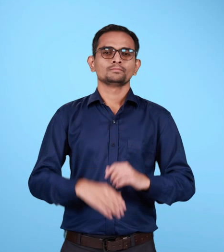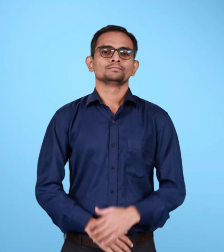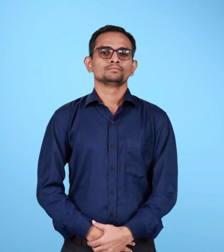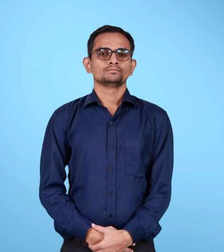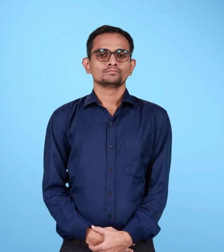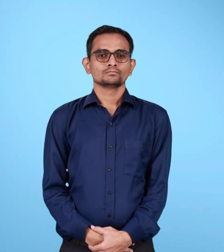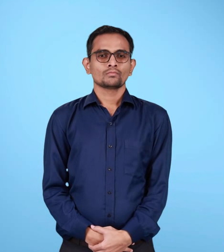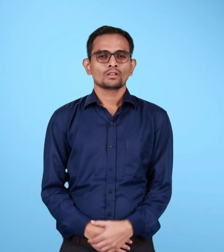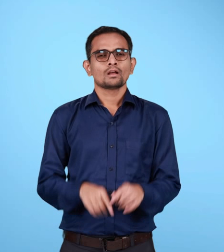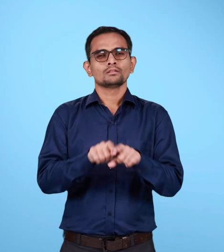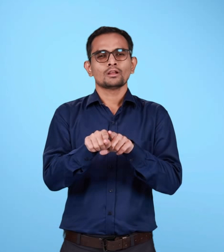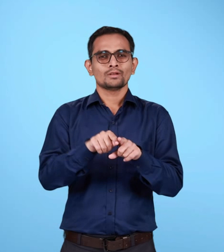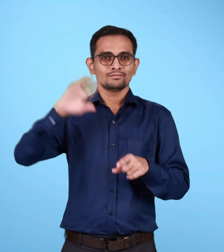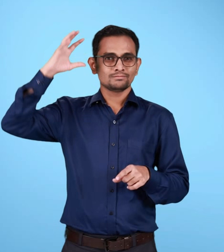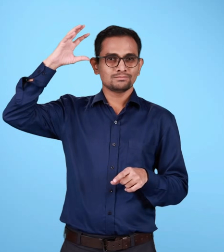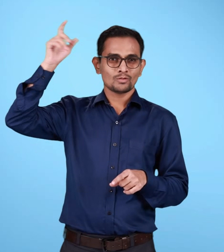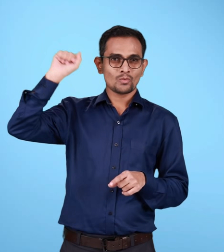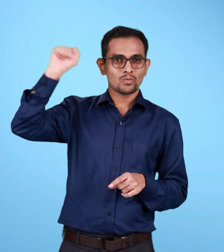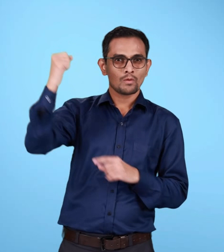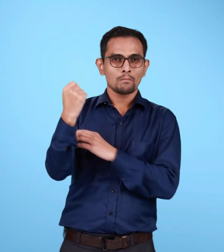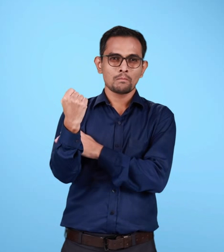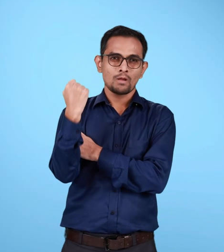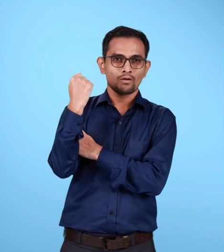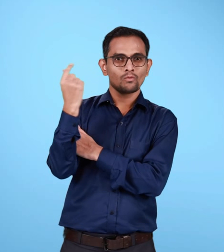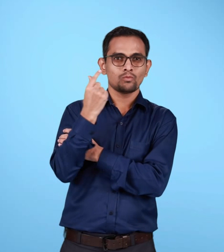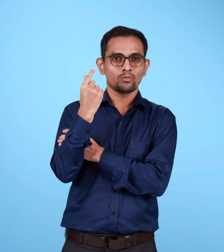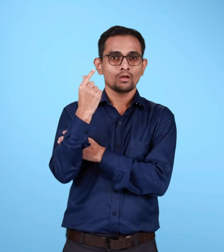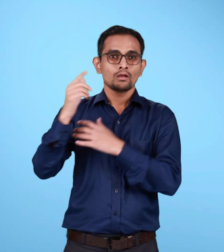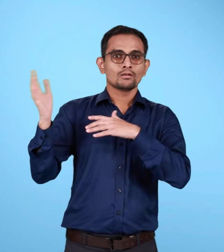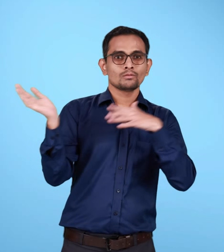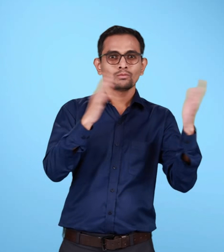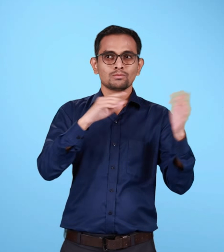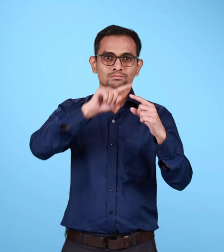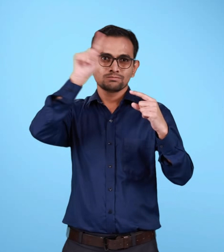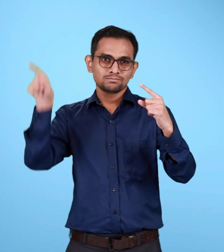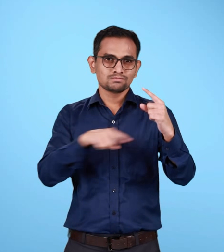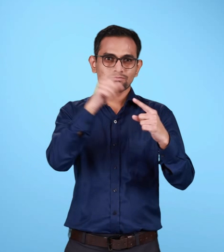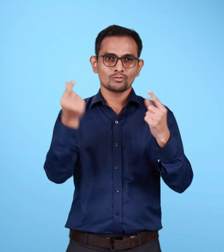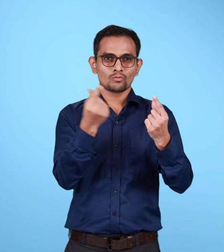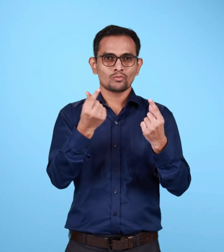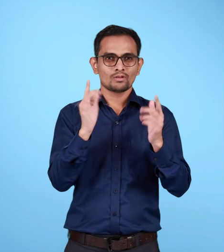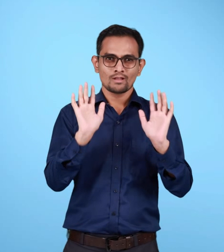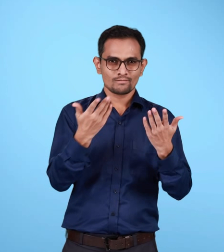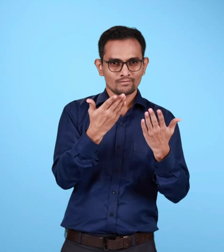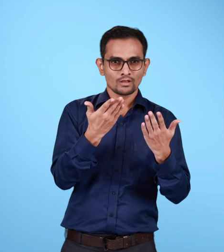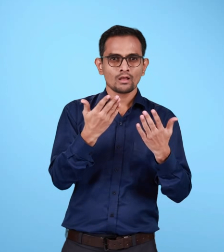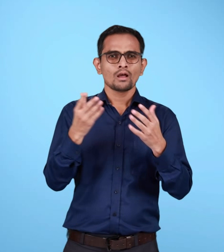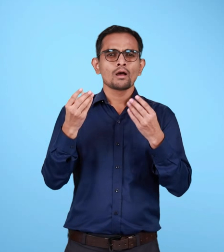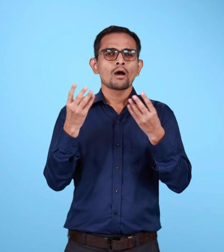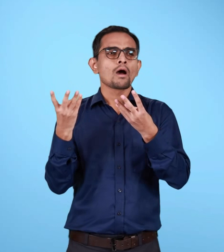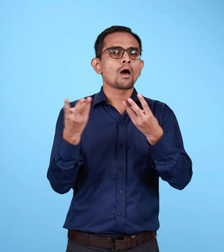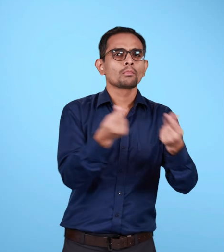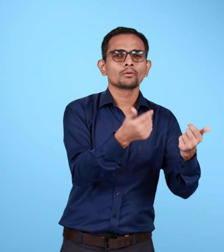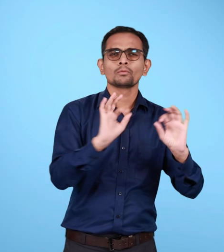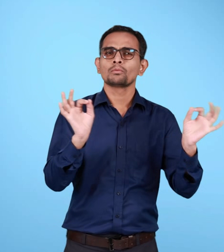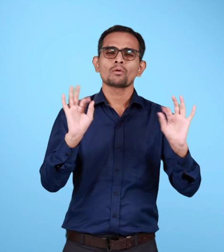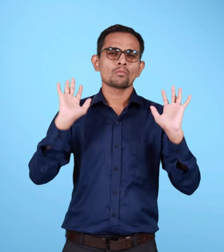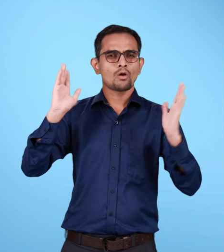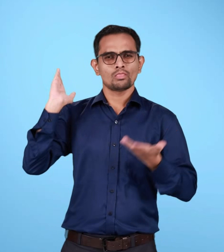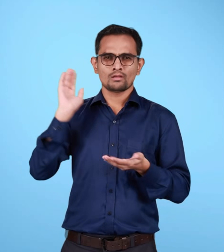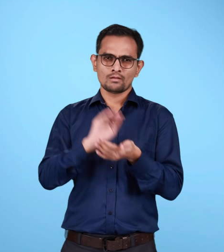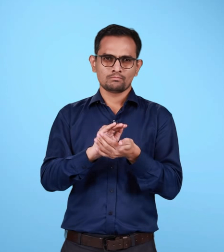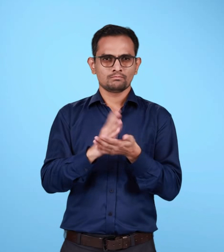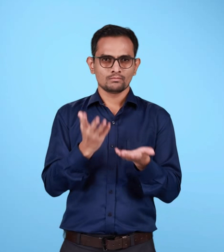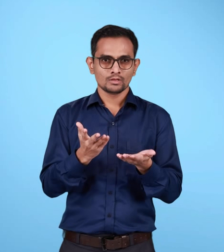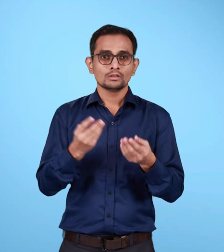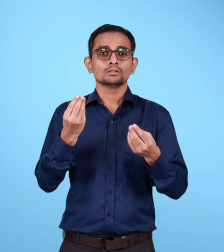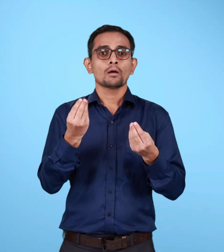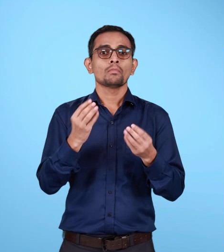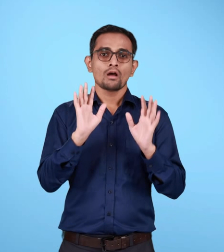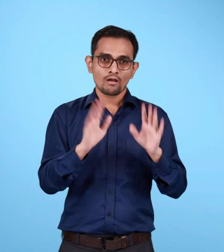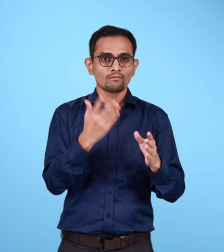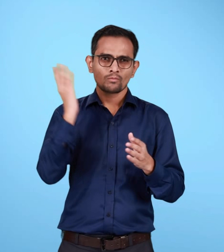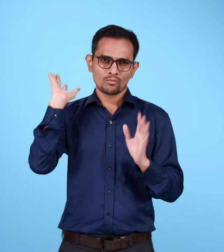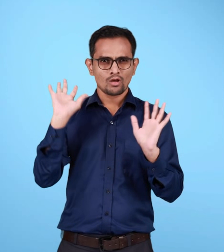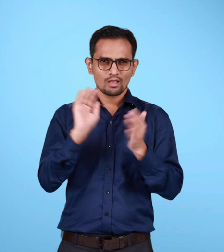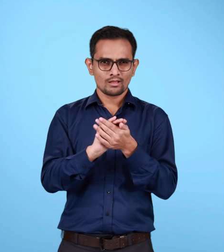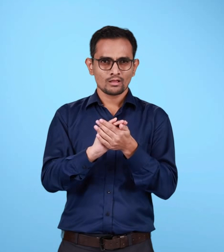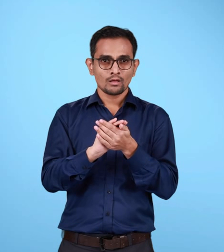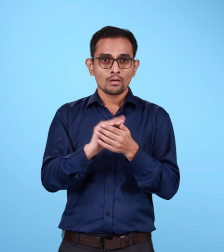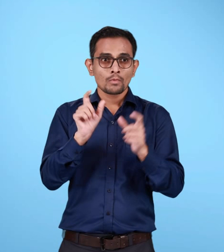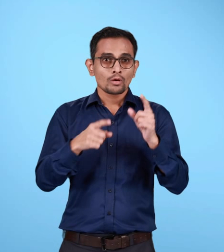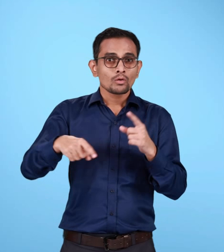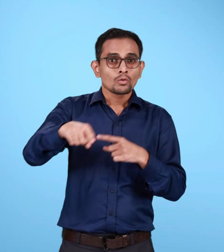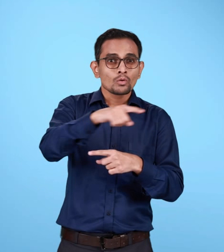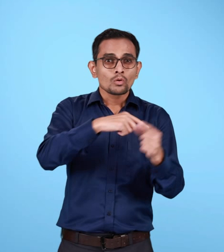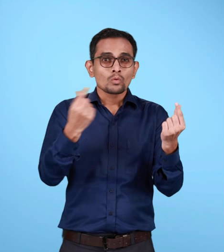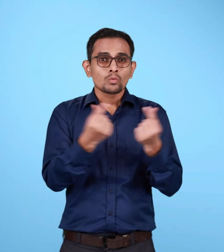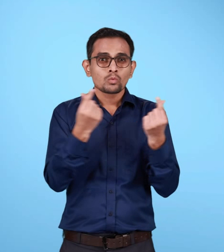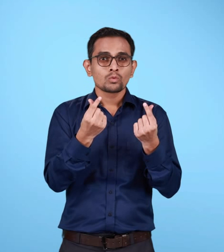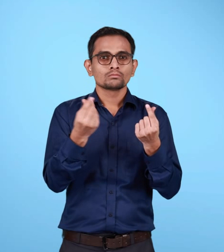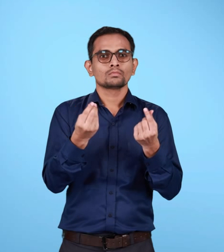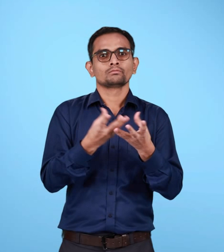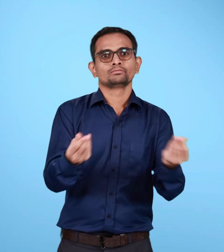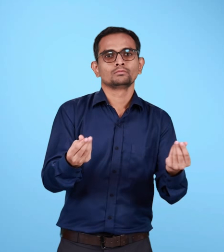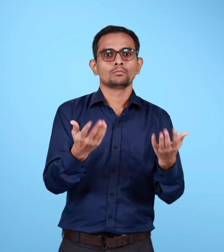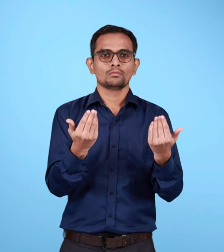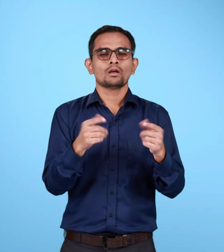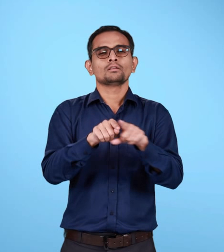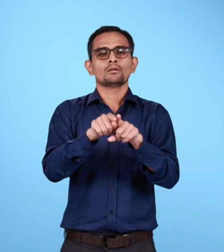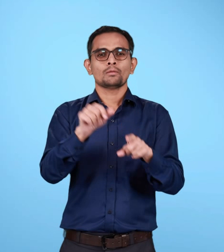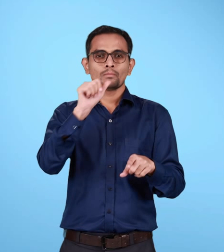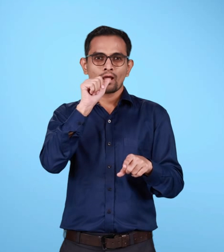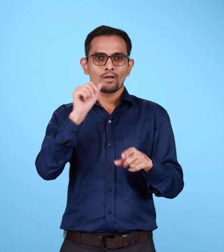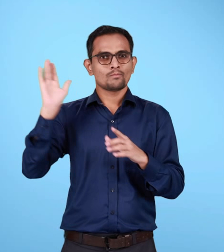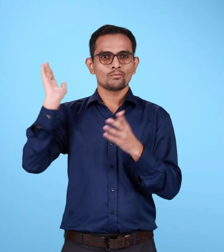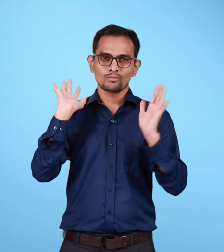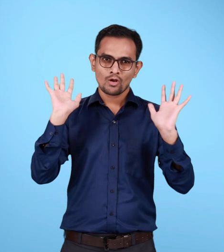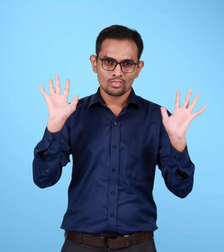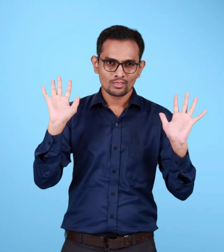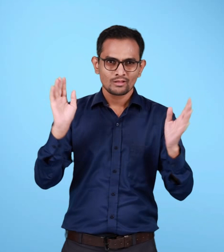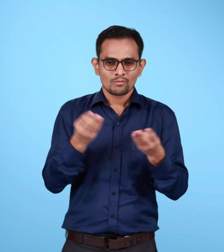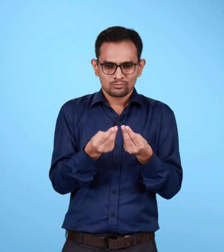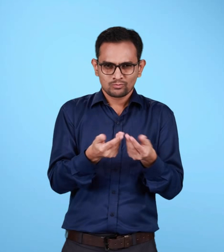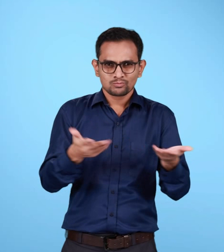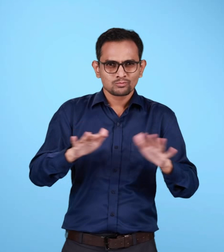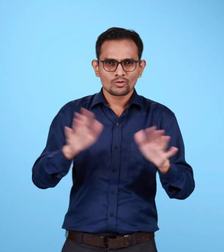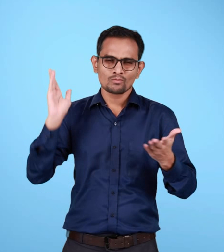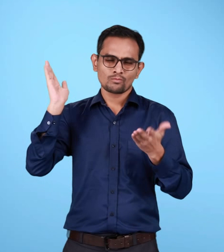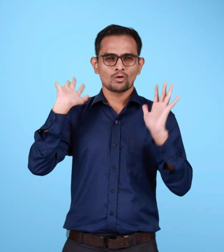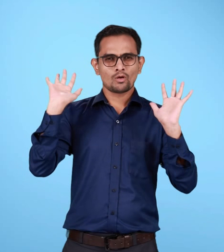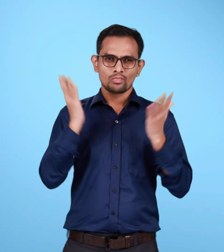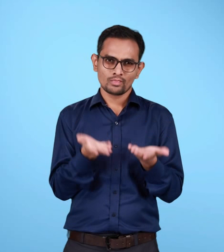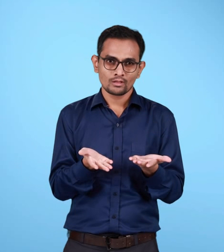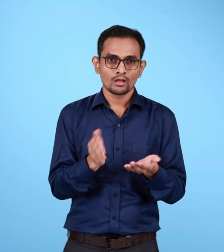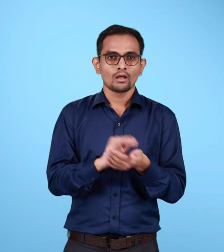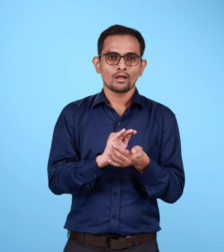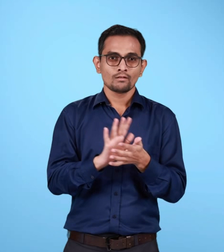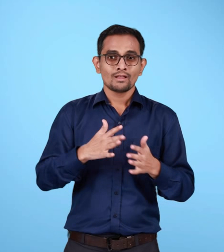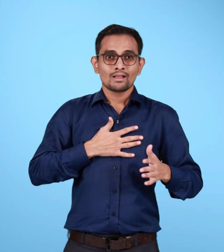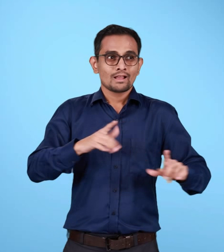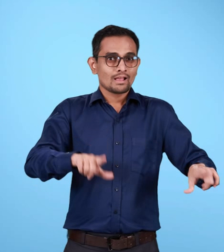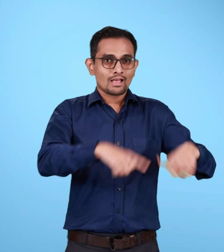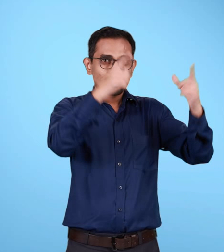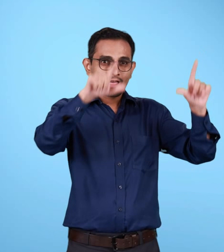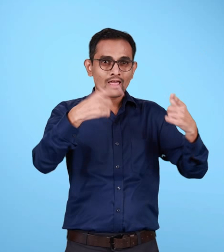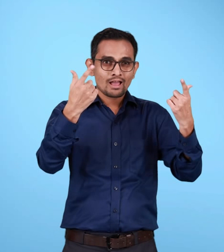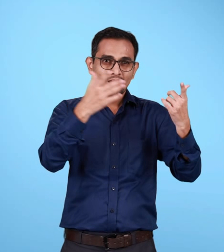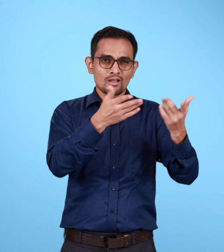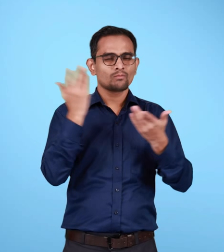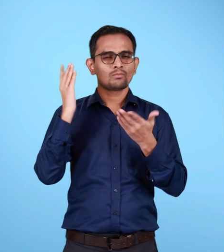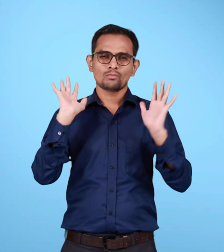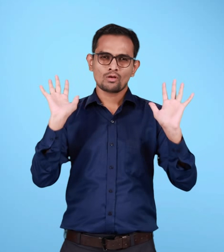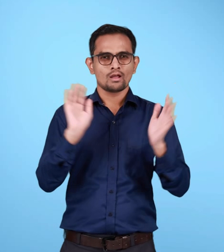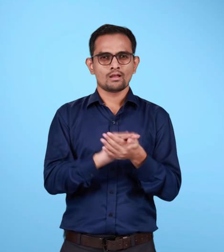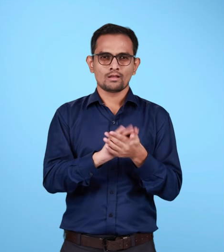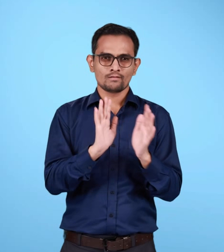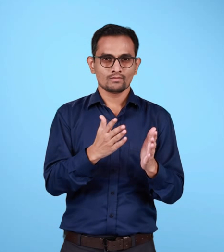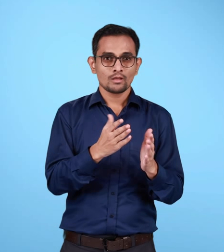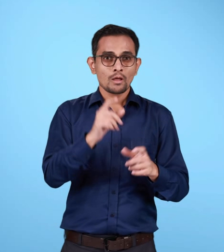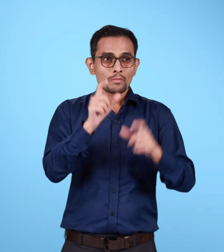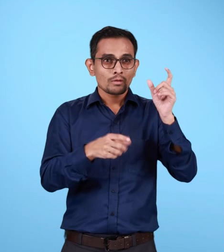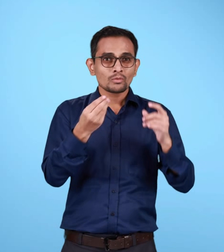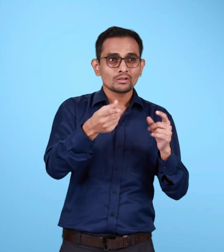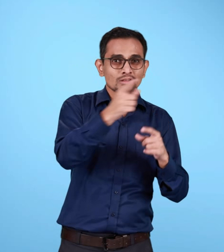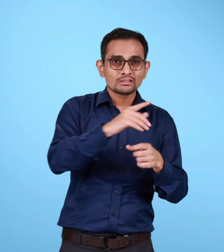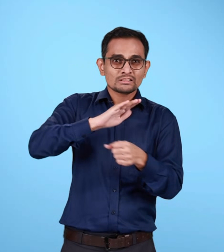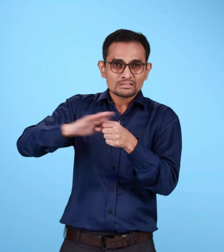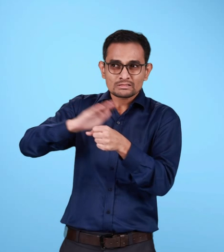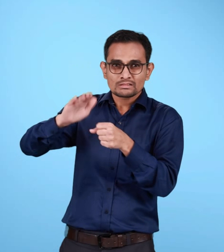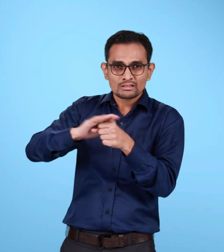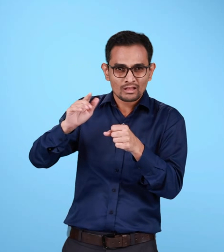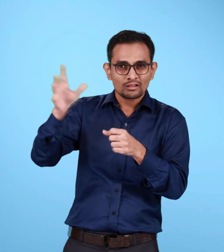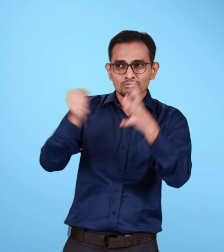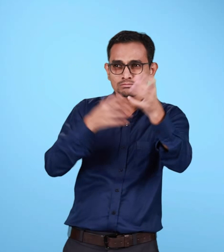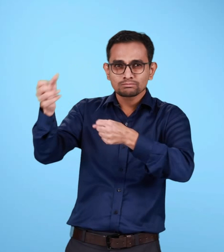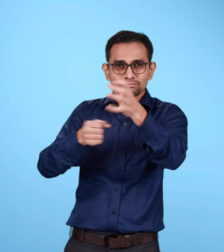such as solar and wind energy. Yet careless use of certain renewable resources like water, soil and forest can affect their stock. Water seems to be an unlimited